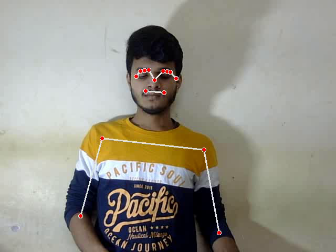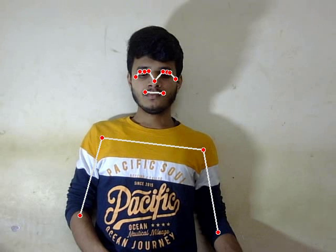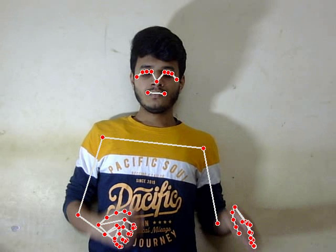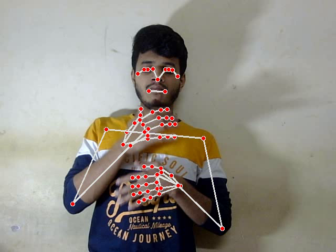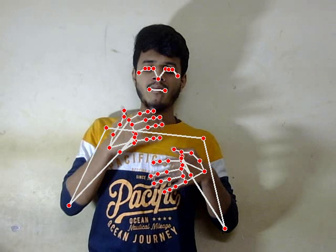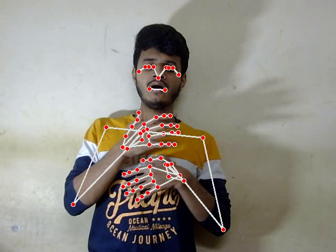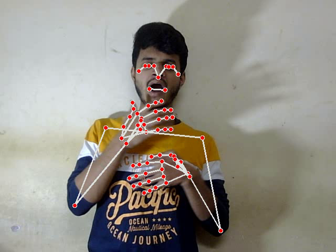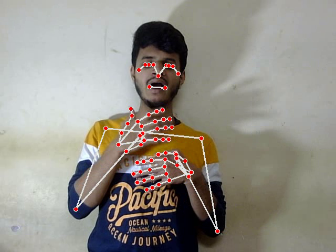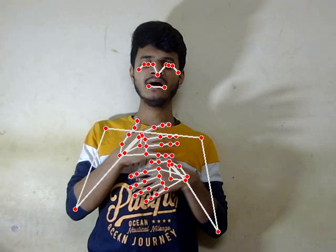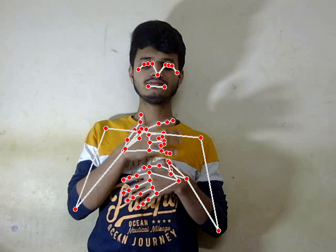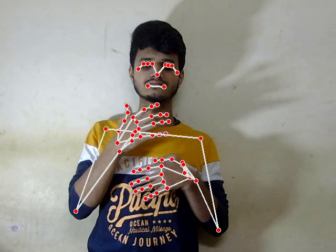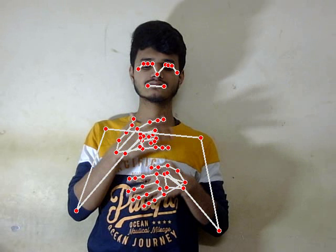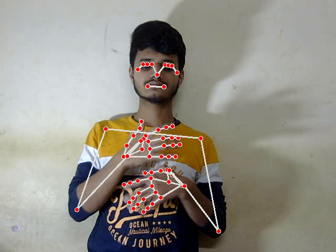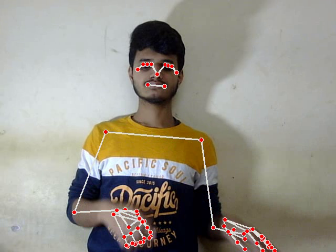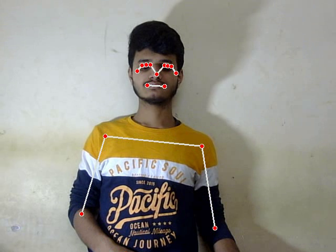happy